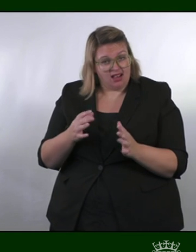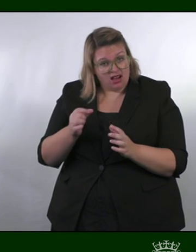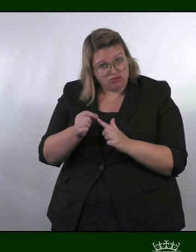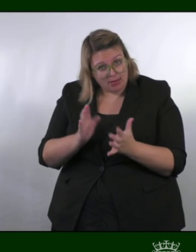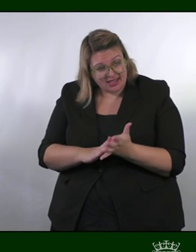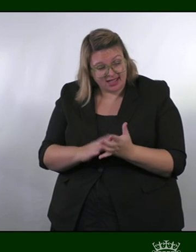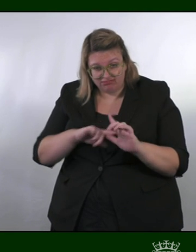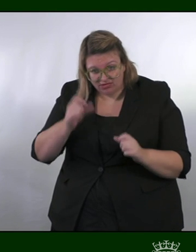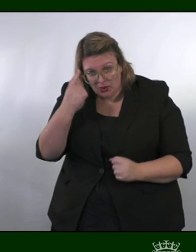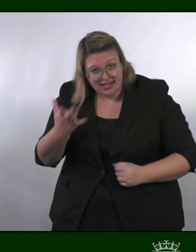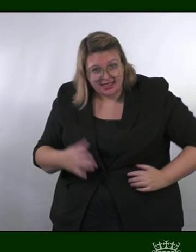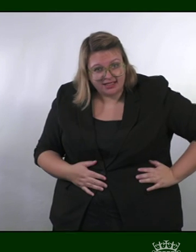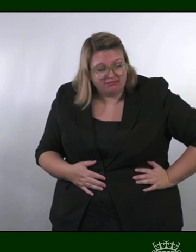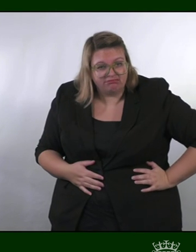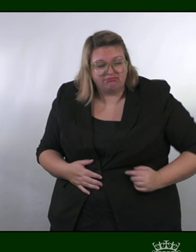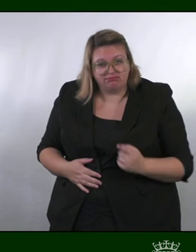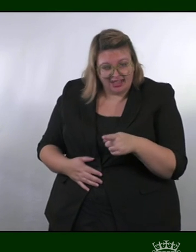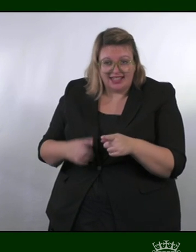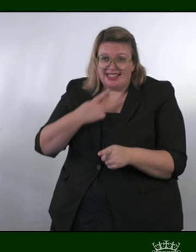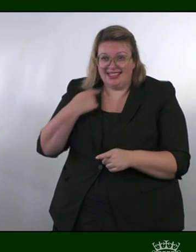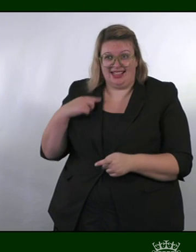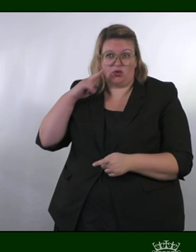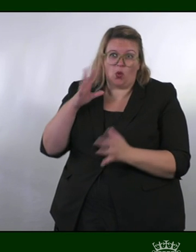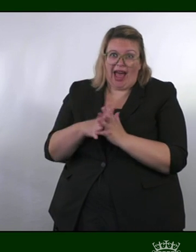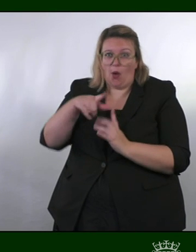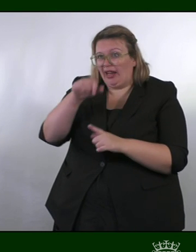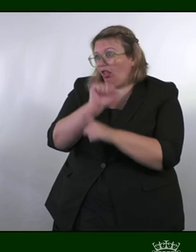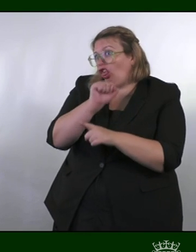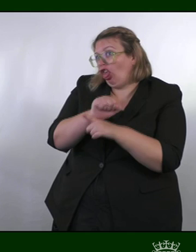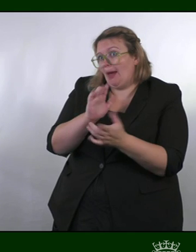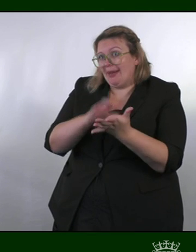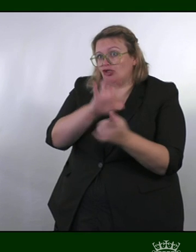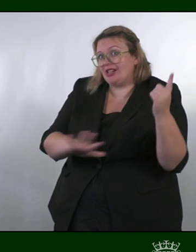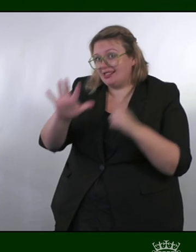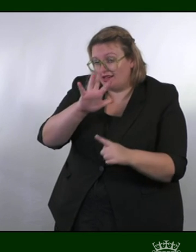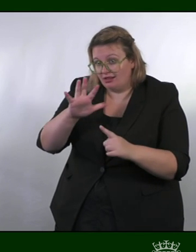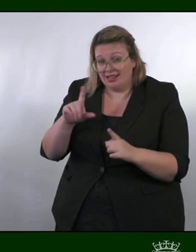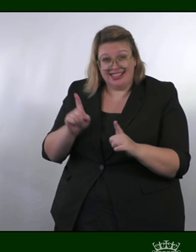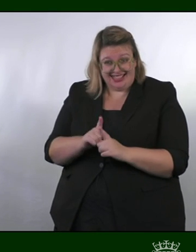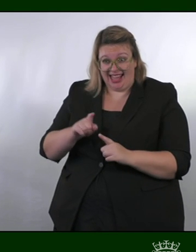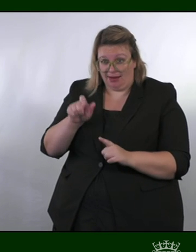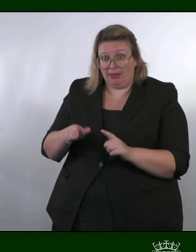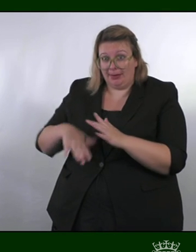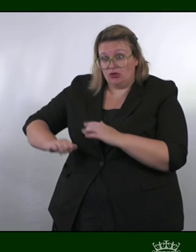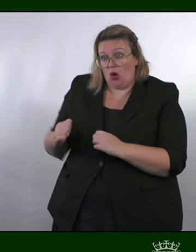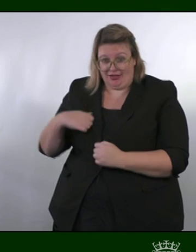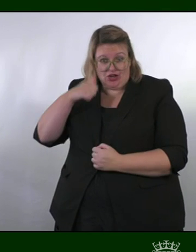Yesterday, we saw his total disregard for the people of Greater Manchester—a Tory attitude that people in Scotland are all too familiar with.